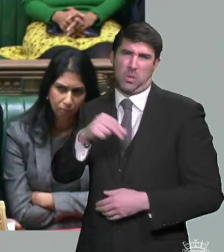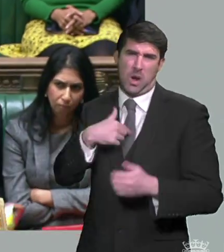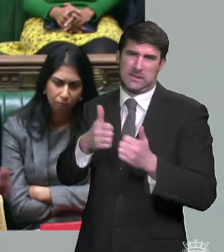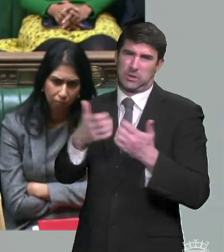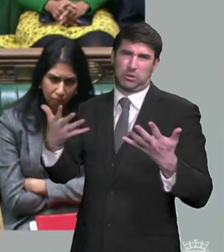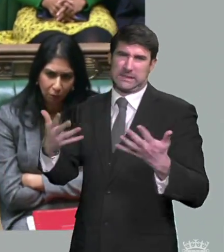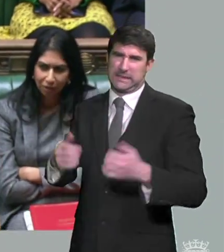That completes Prime Minister’s questions.